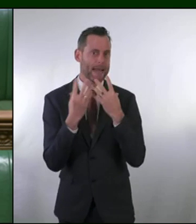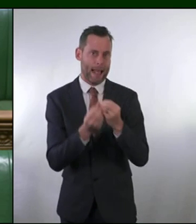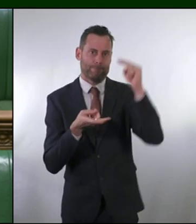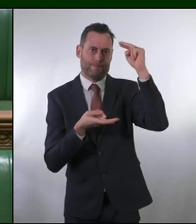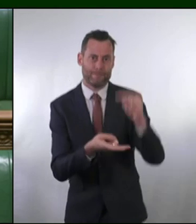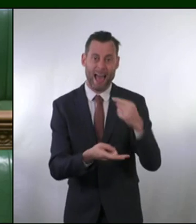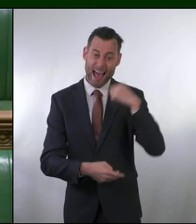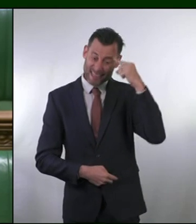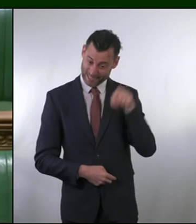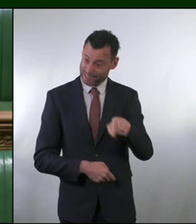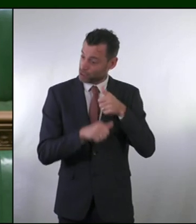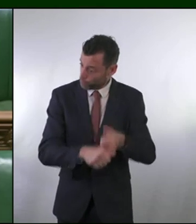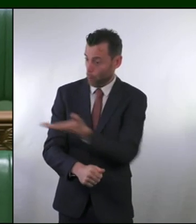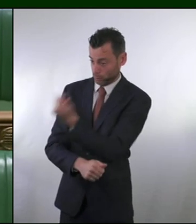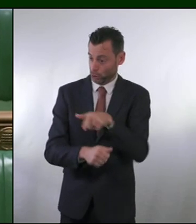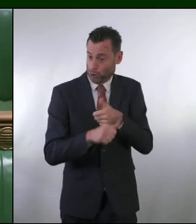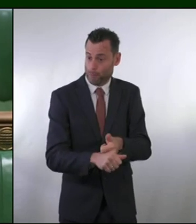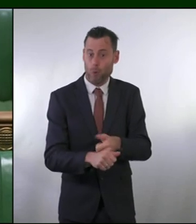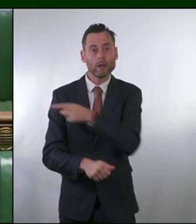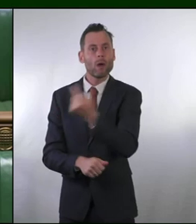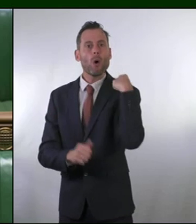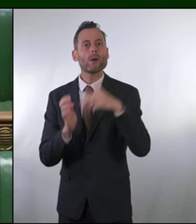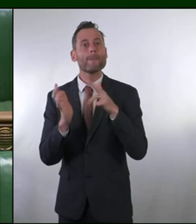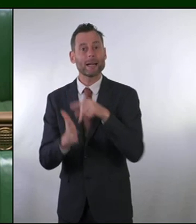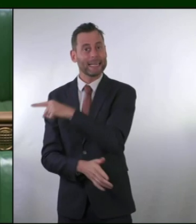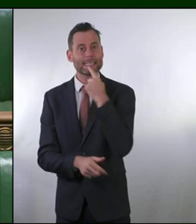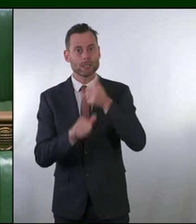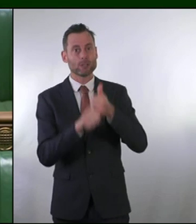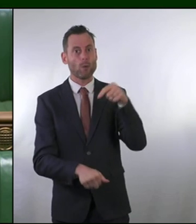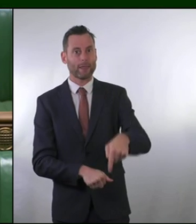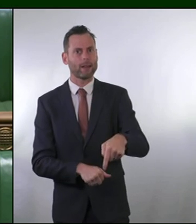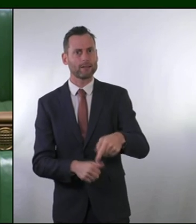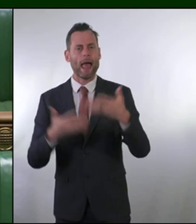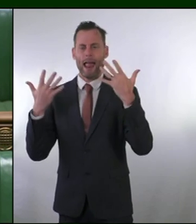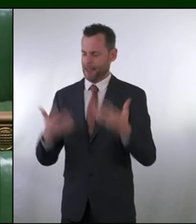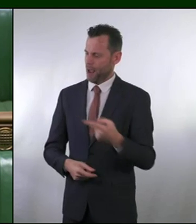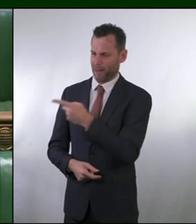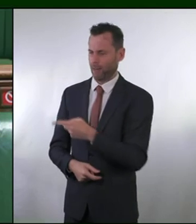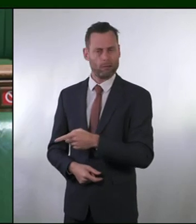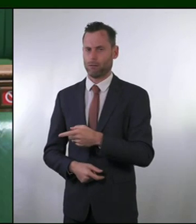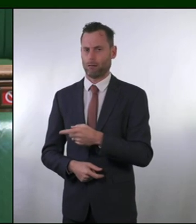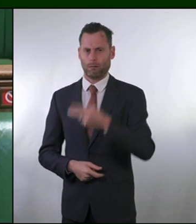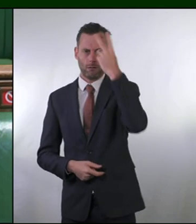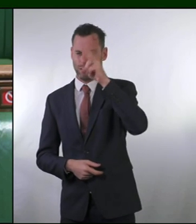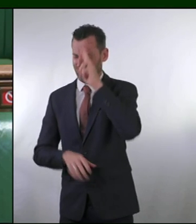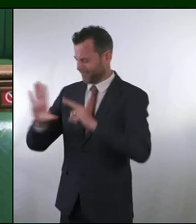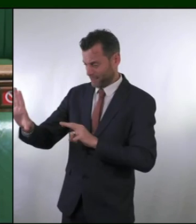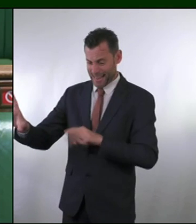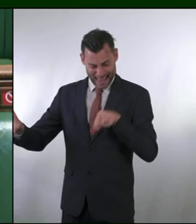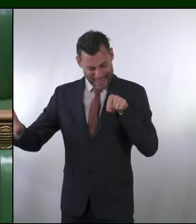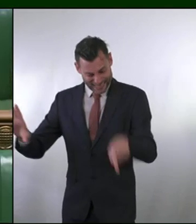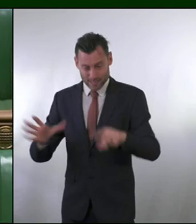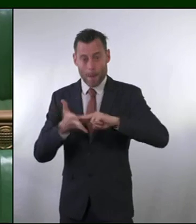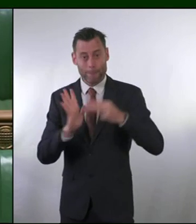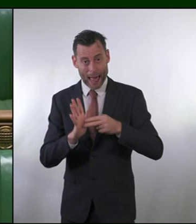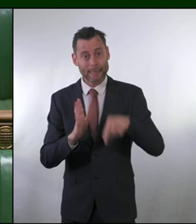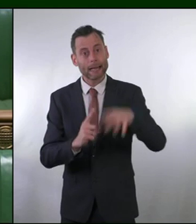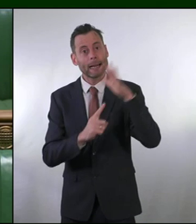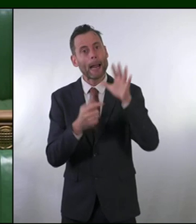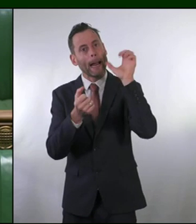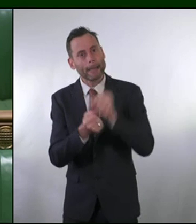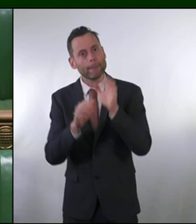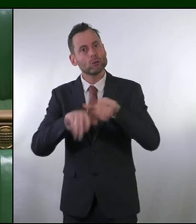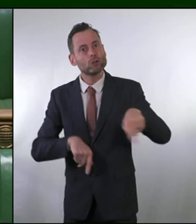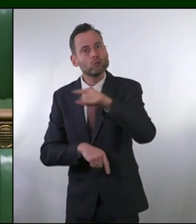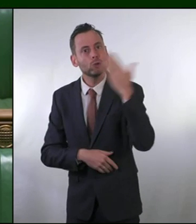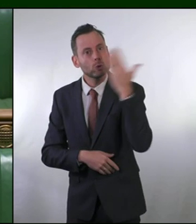He said he would support it on Monday. This is our opportunity to keep things going: to keep our kids in school; to keep our businesses going.